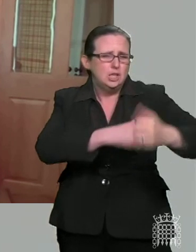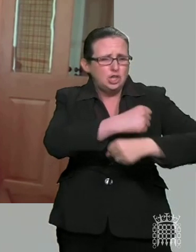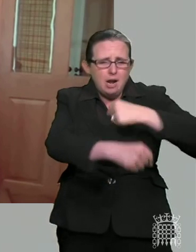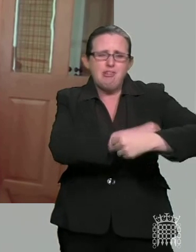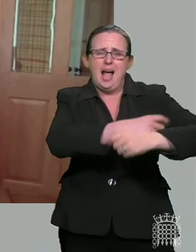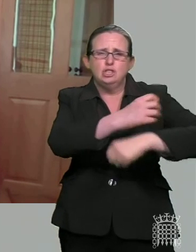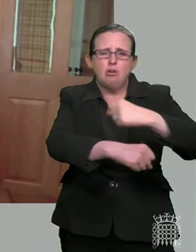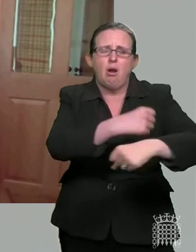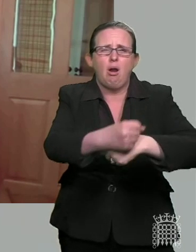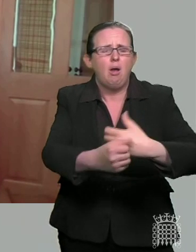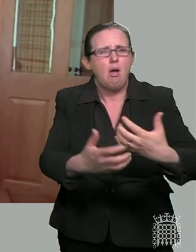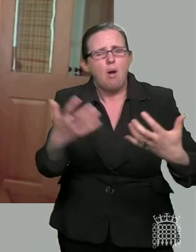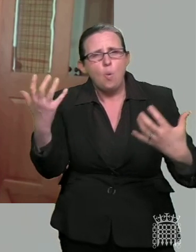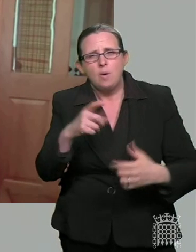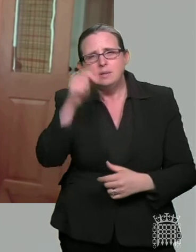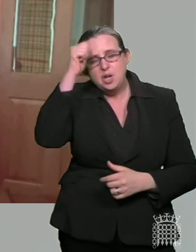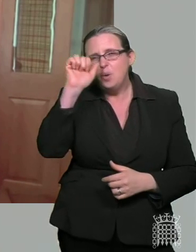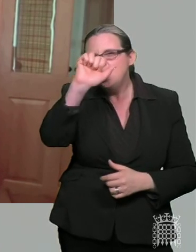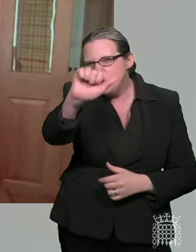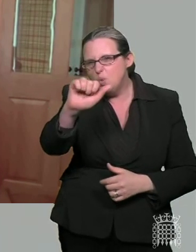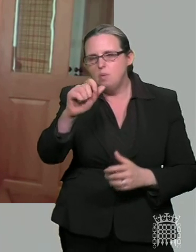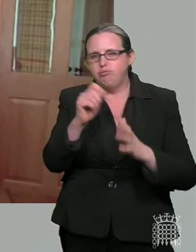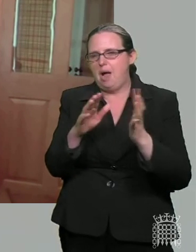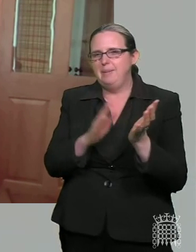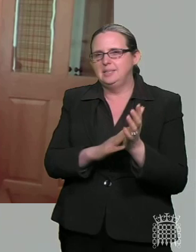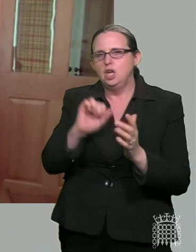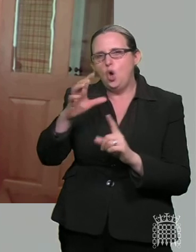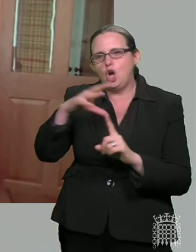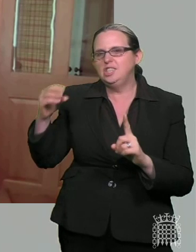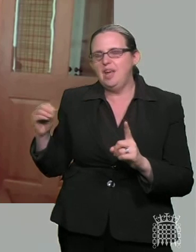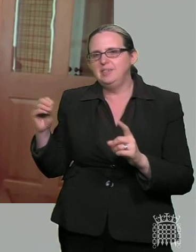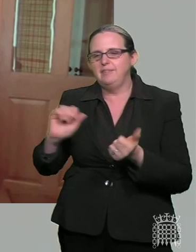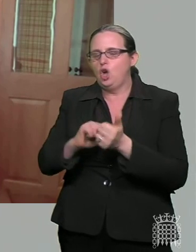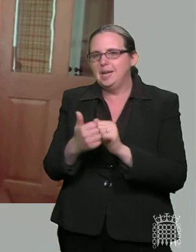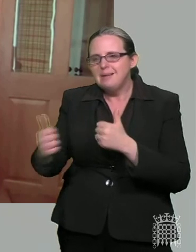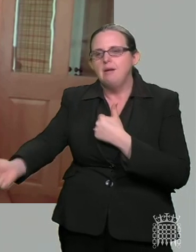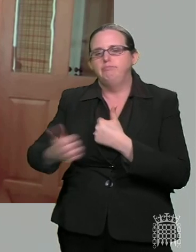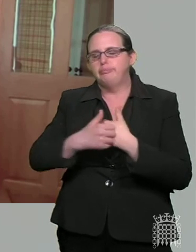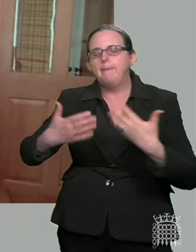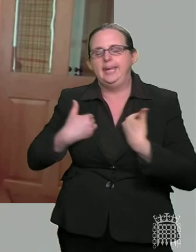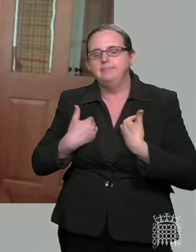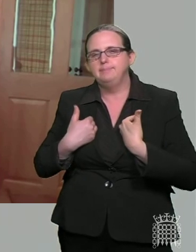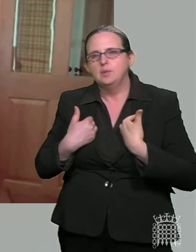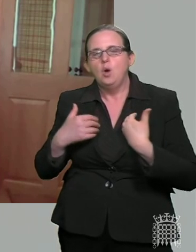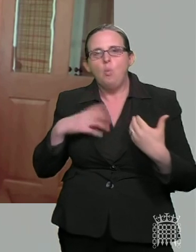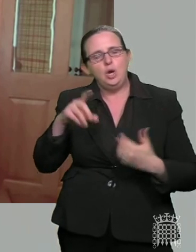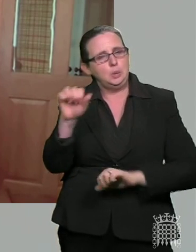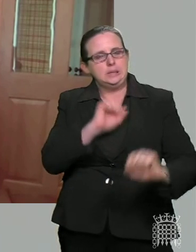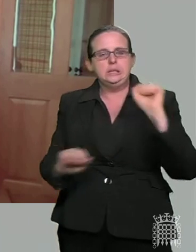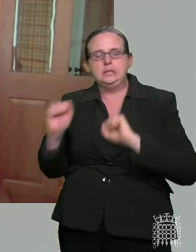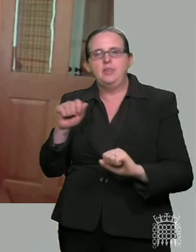I know that many of the Prime Minister’s Tory colleagues privately agree with me and want him to pull back from this deal.